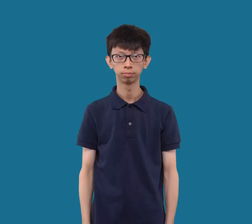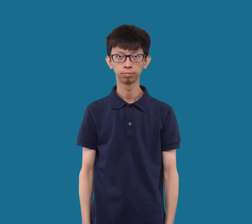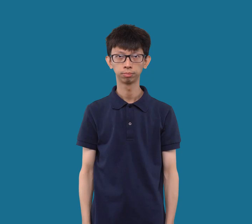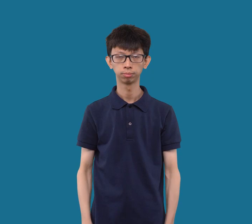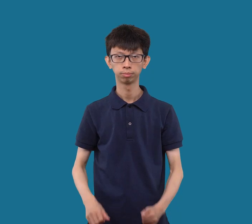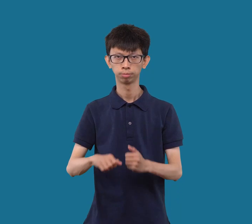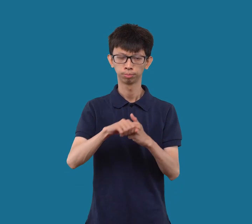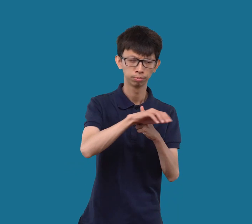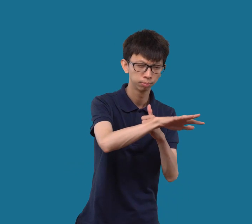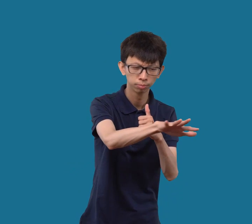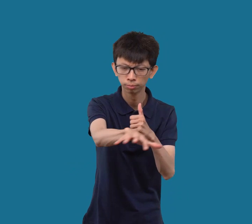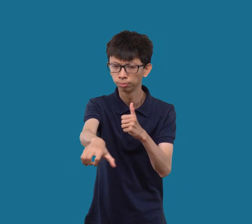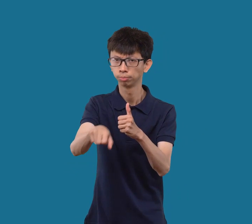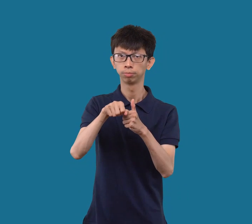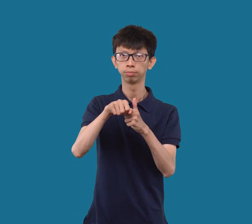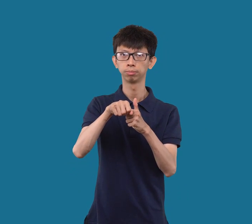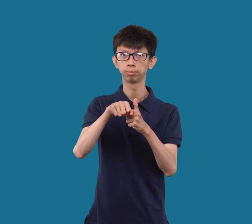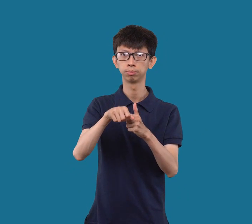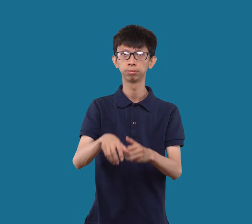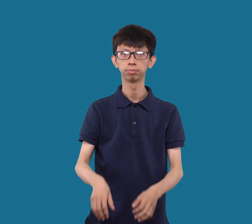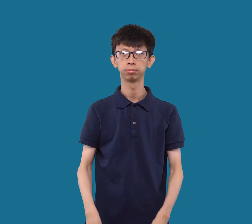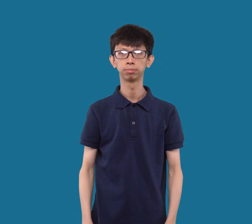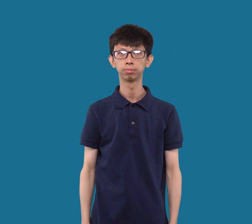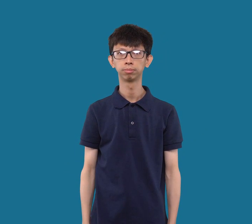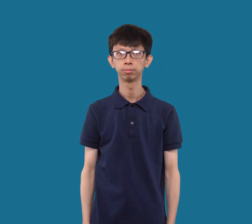dân chài